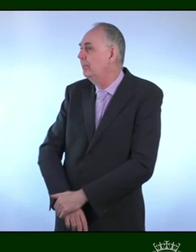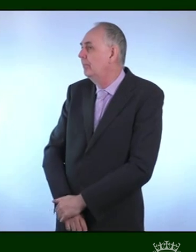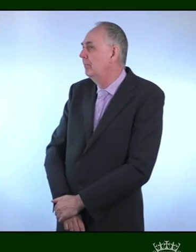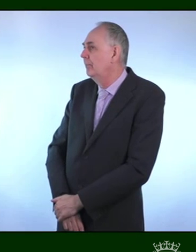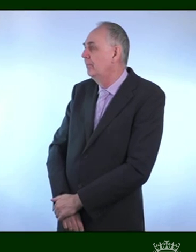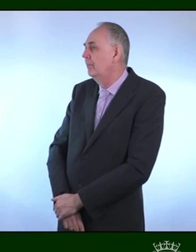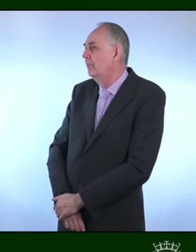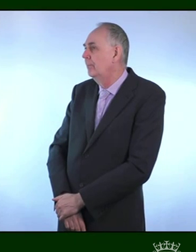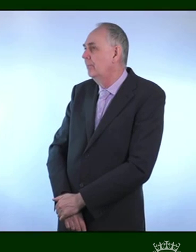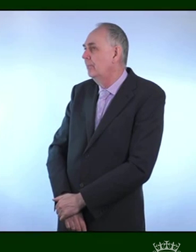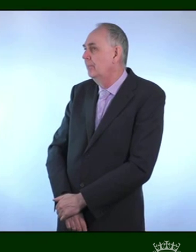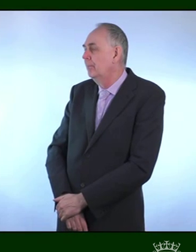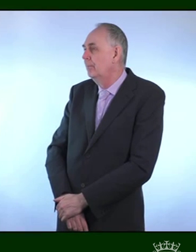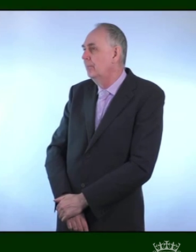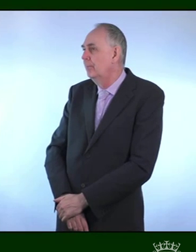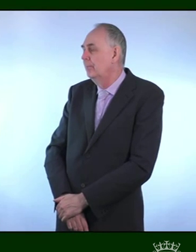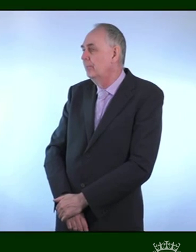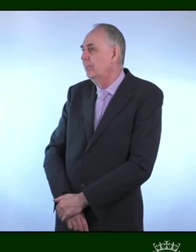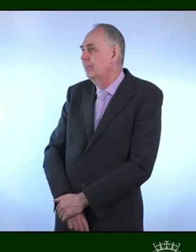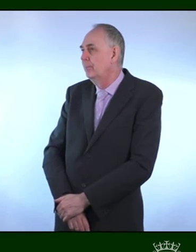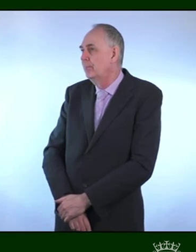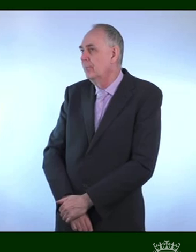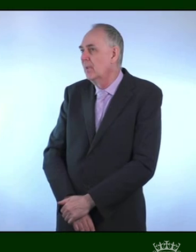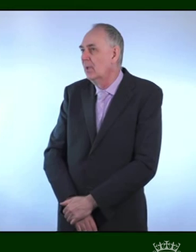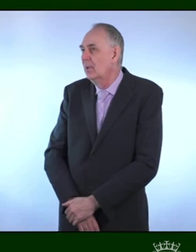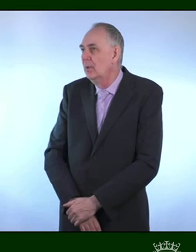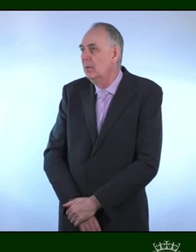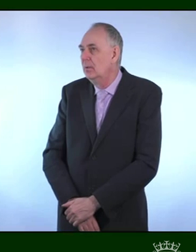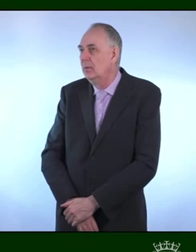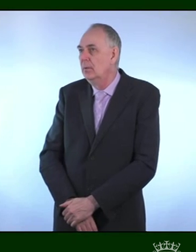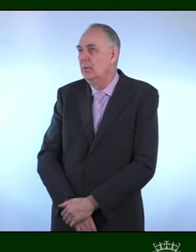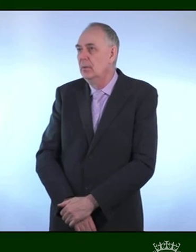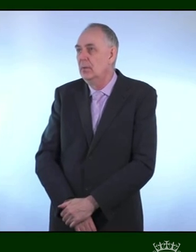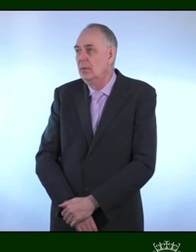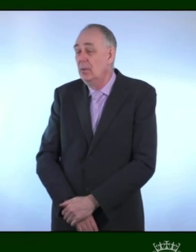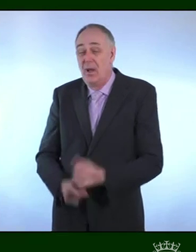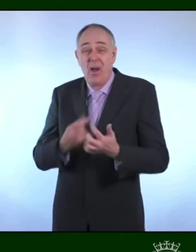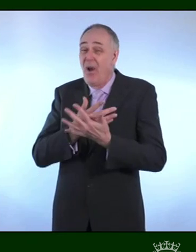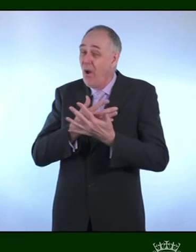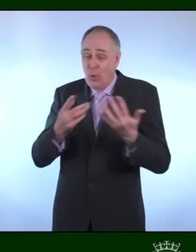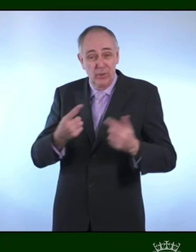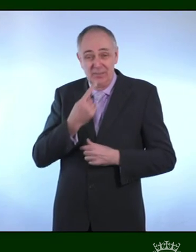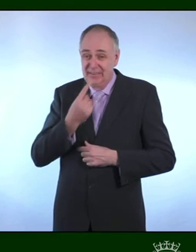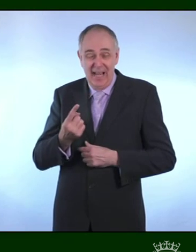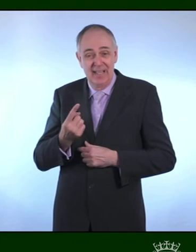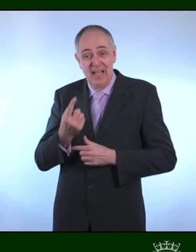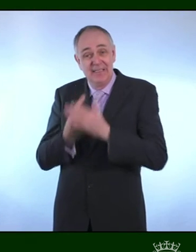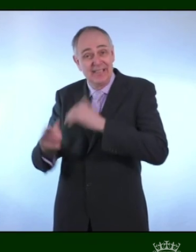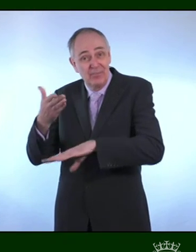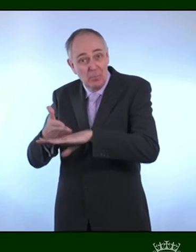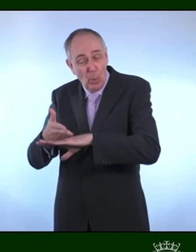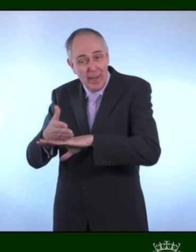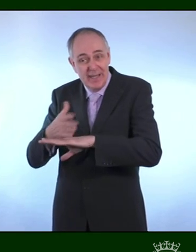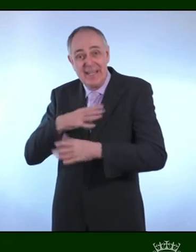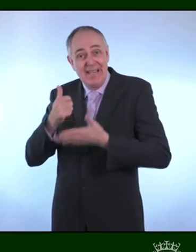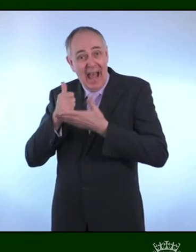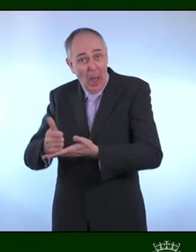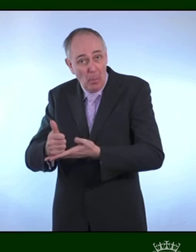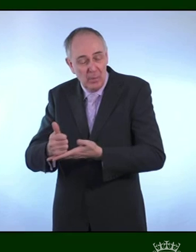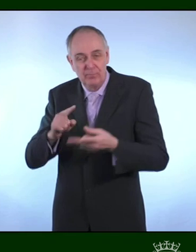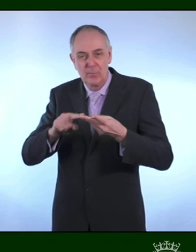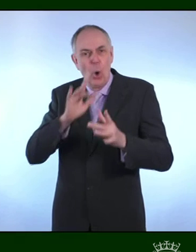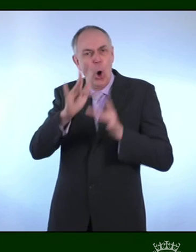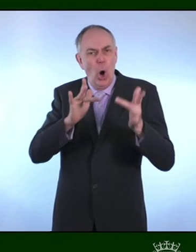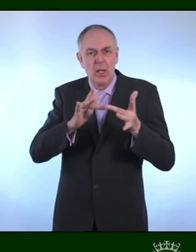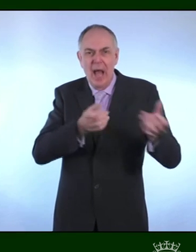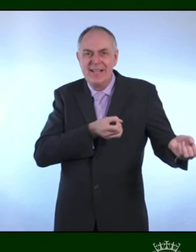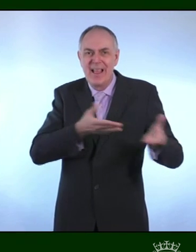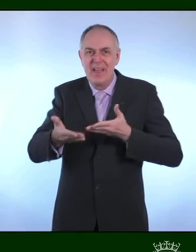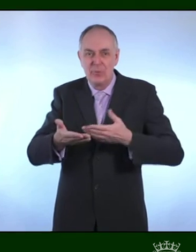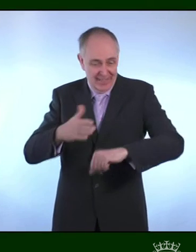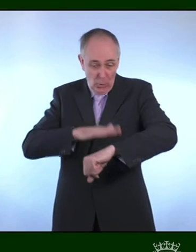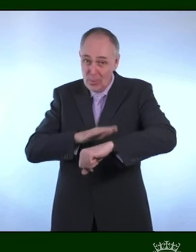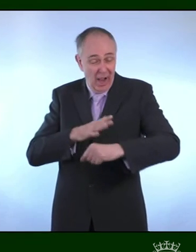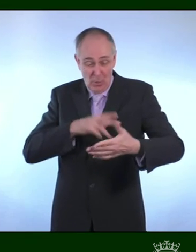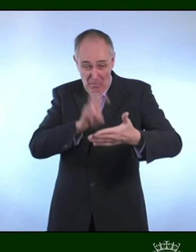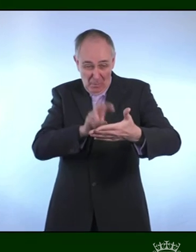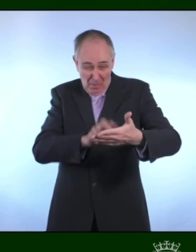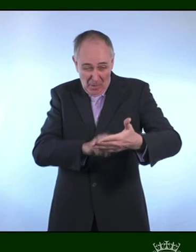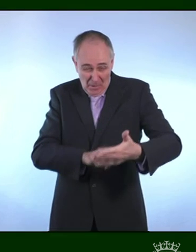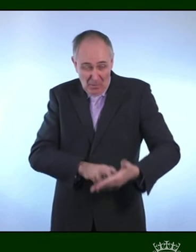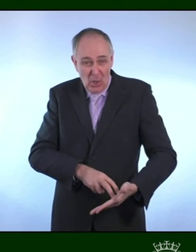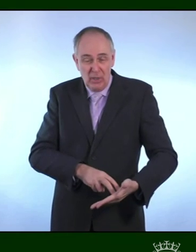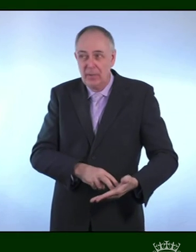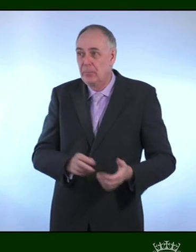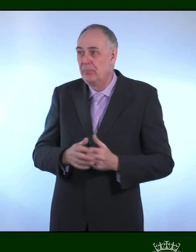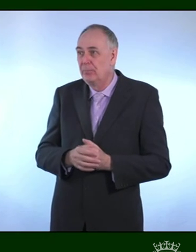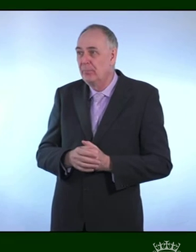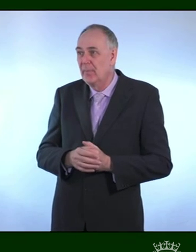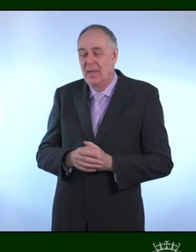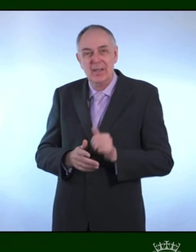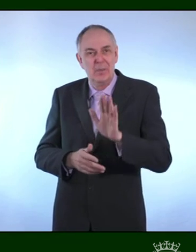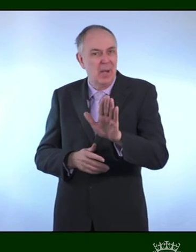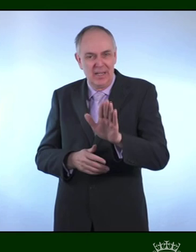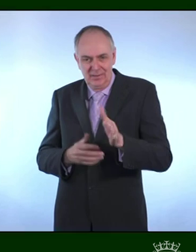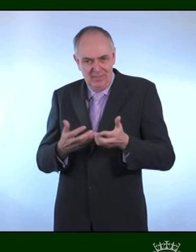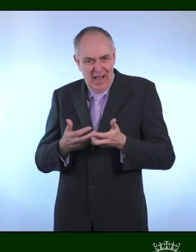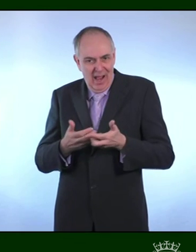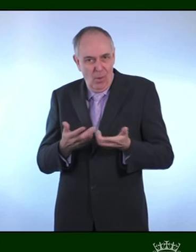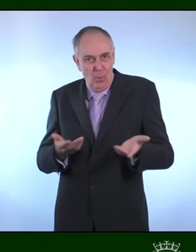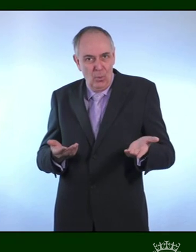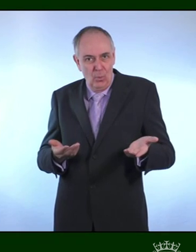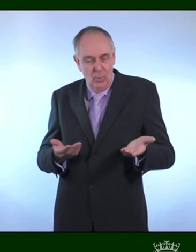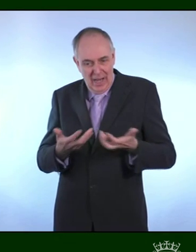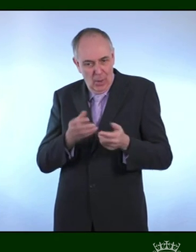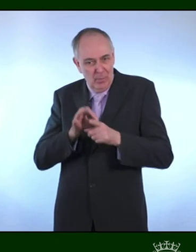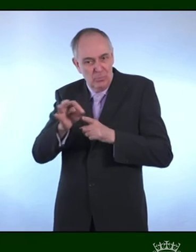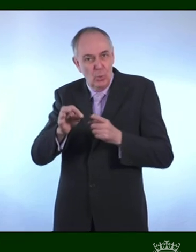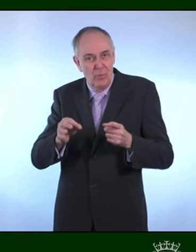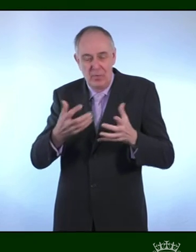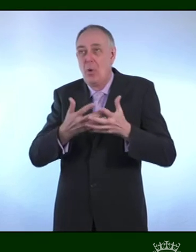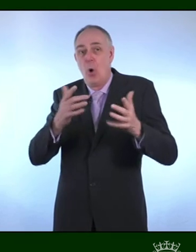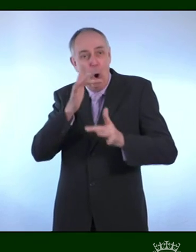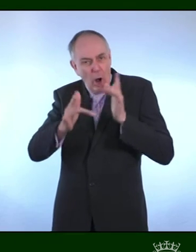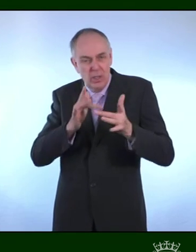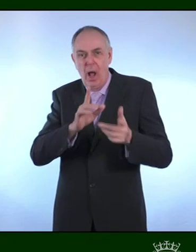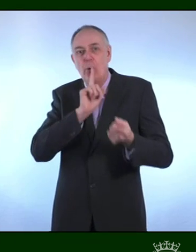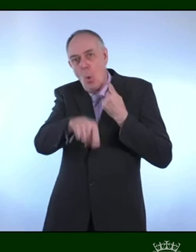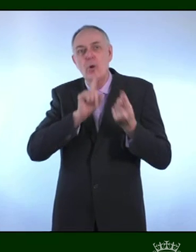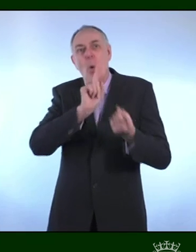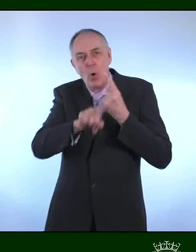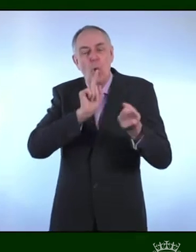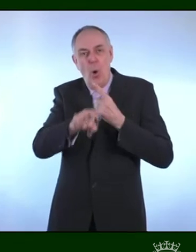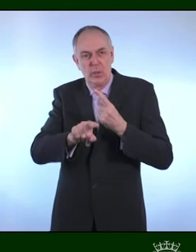Trying to summarise an MP’s inbox right now is not easy, but mine includes “I’m self-employed, please help us,” and, “Online delivery slots—which ones would they be?” I trust that the Prime Minister will deliver on the first, and we have covered it a lot today, but on the latter, given the demand, what can he realistically do?